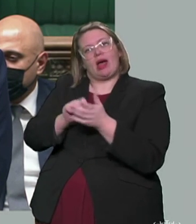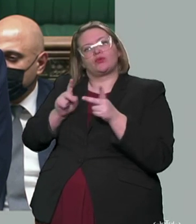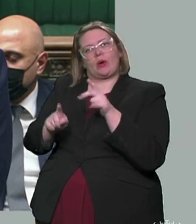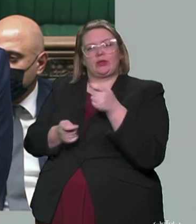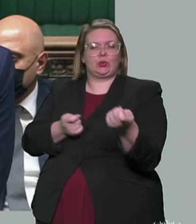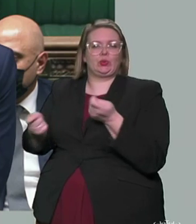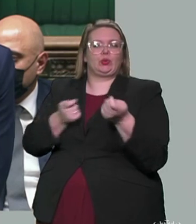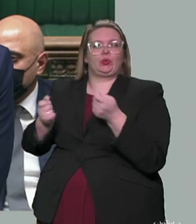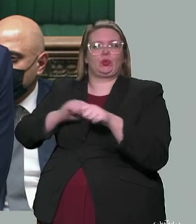It is out of step.